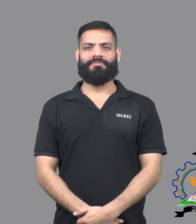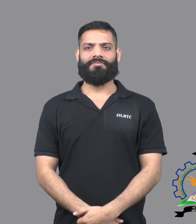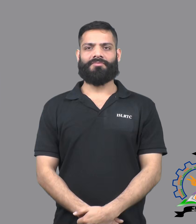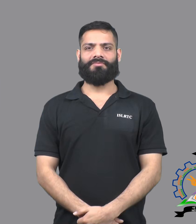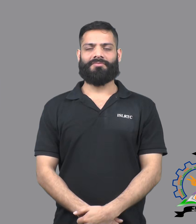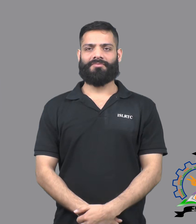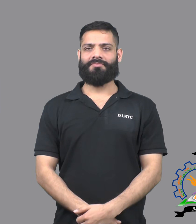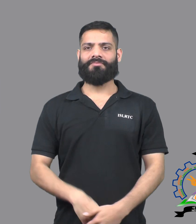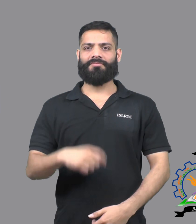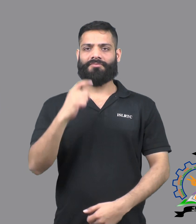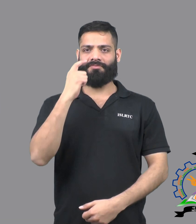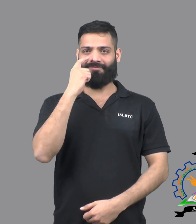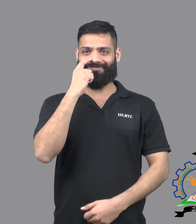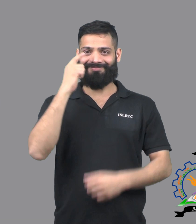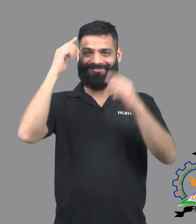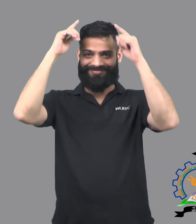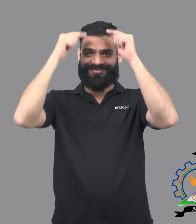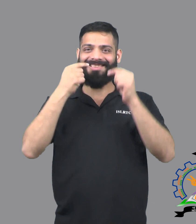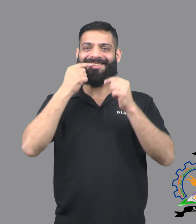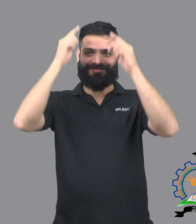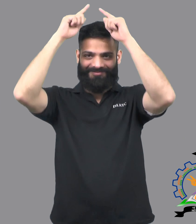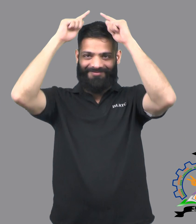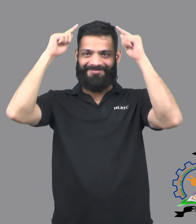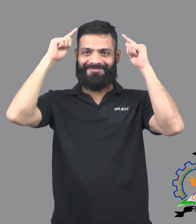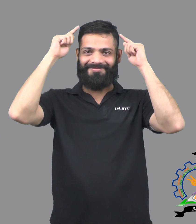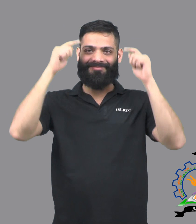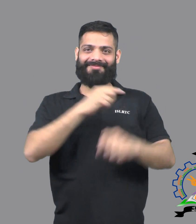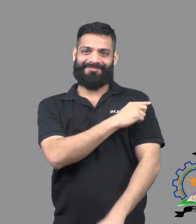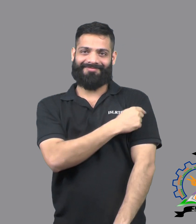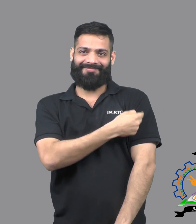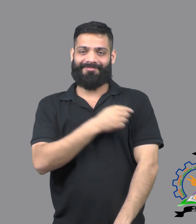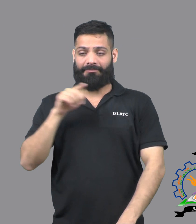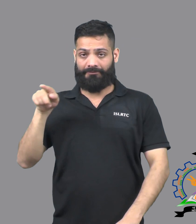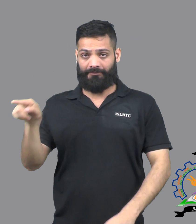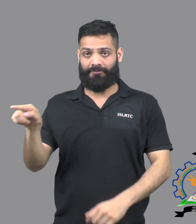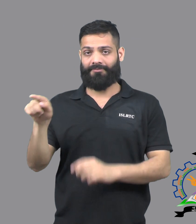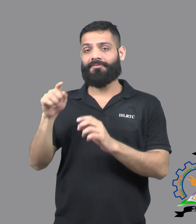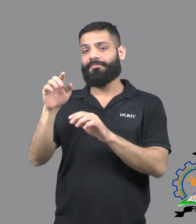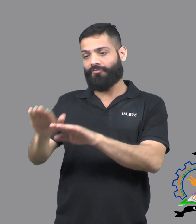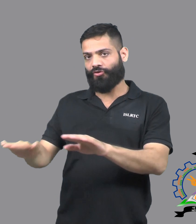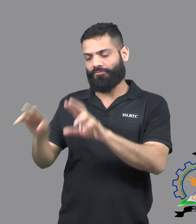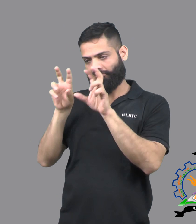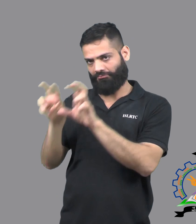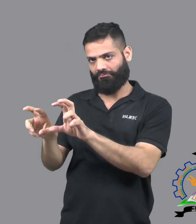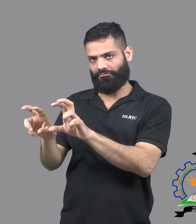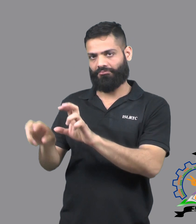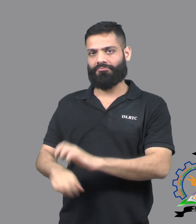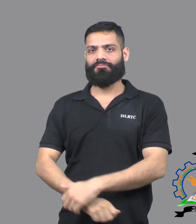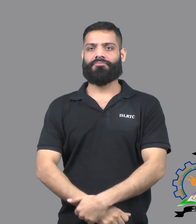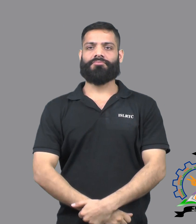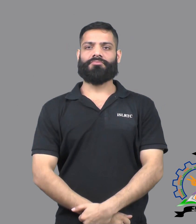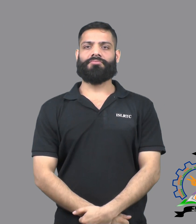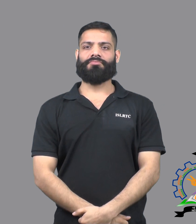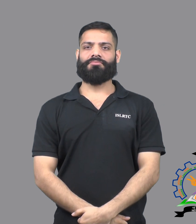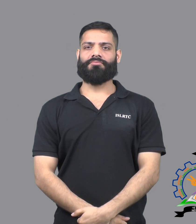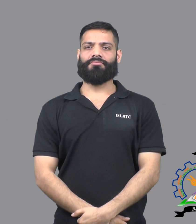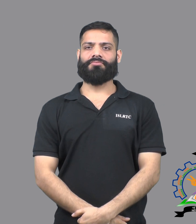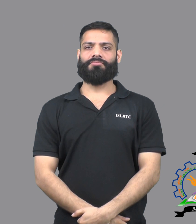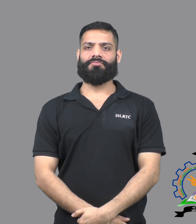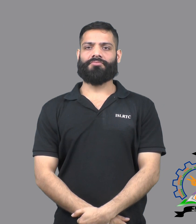Children's Nurses